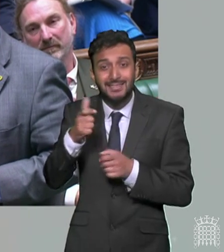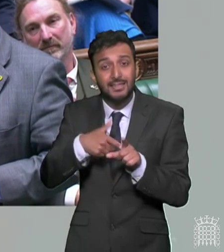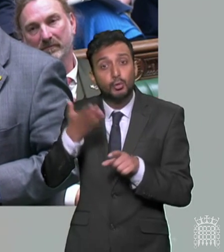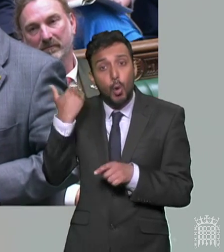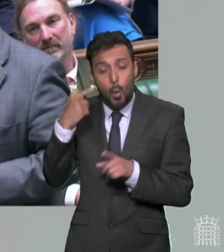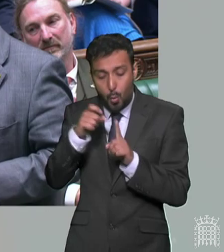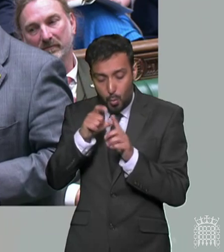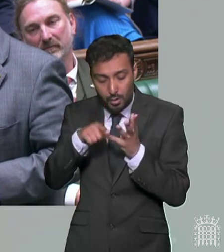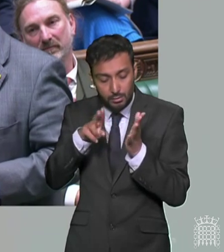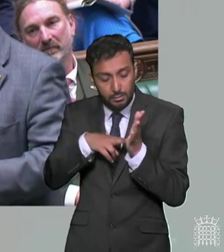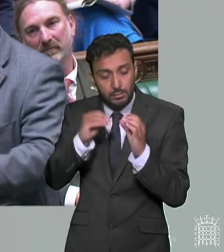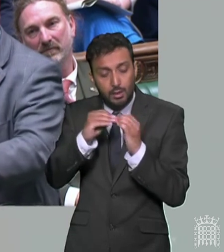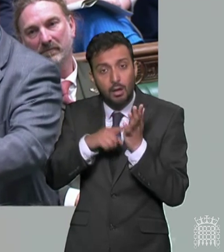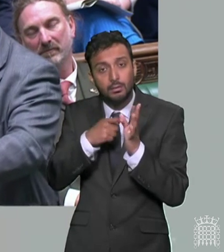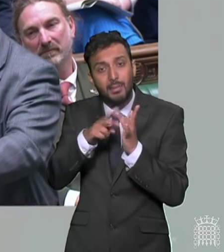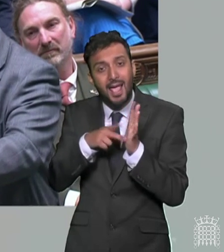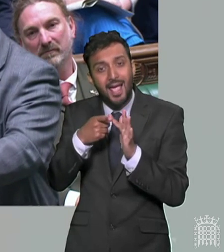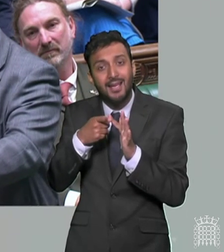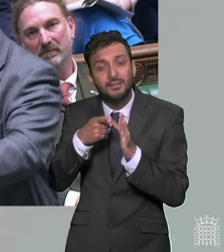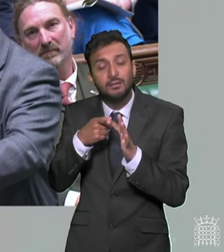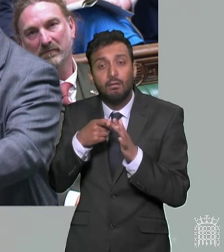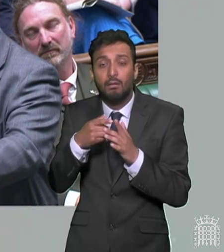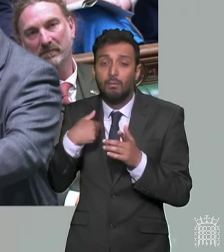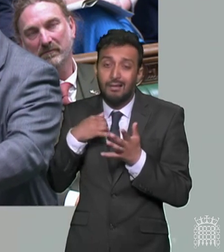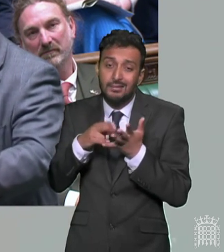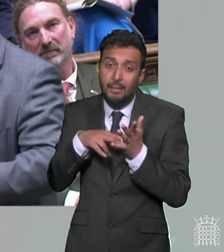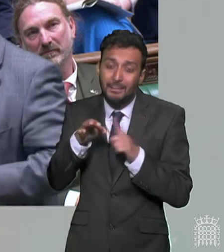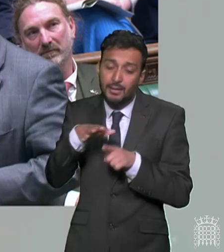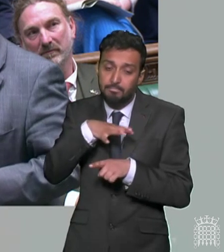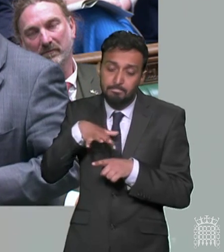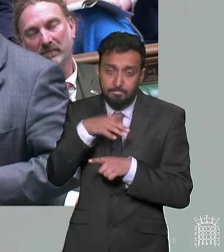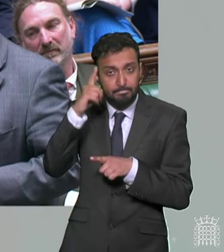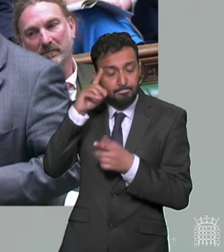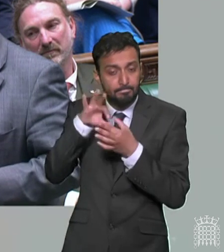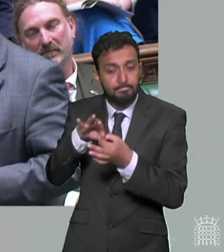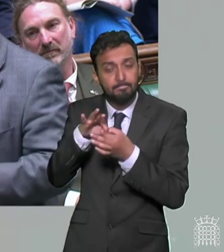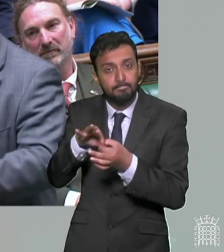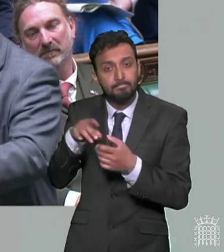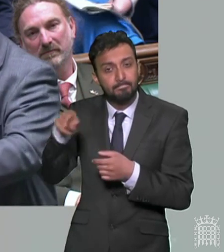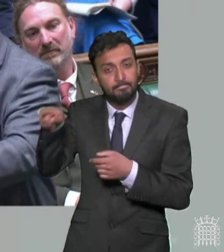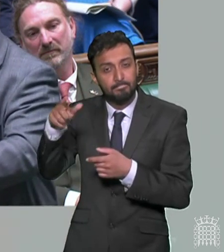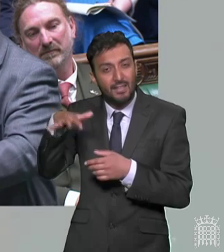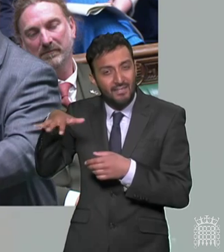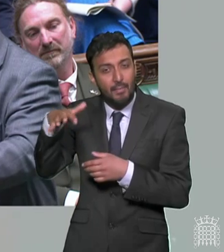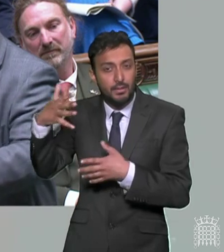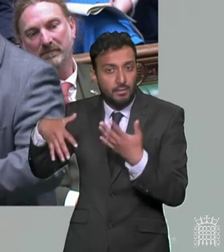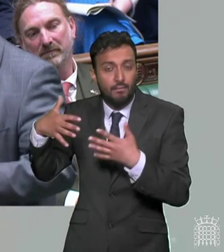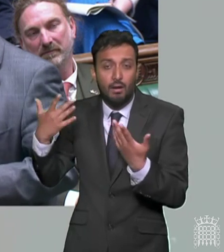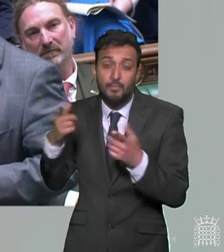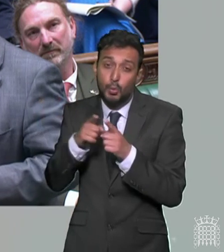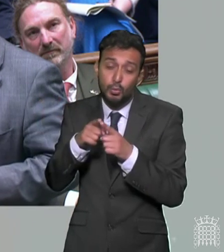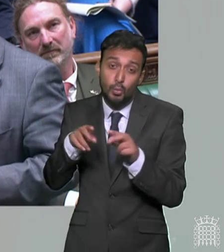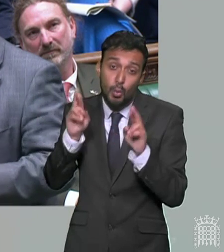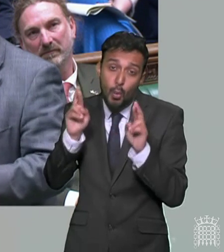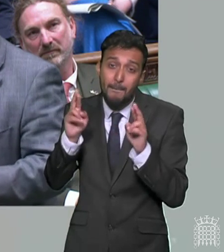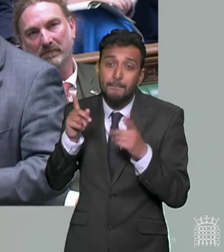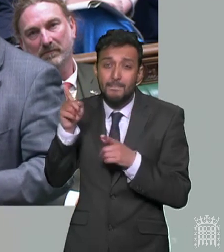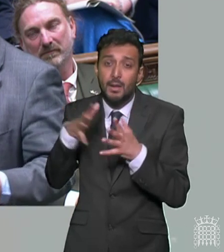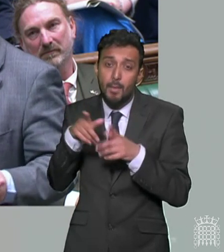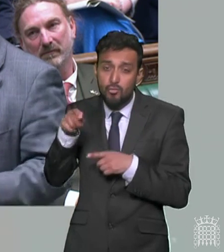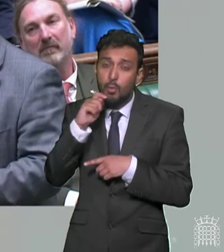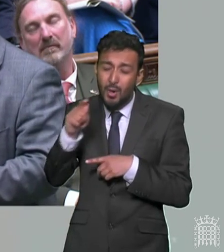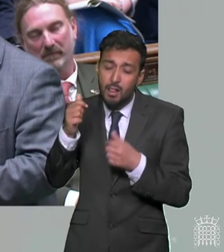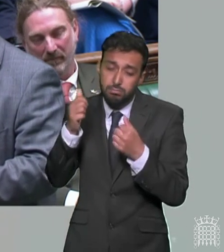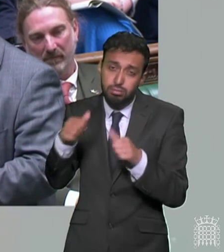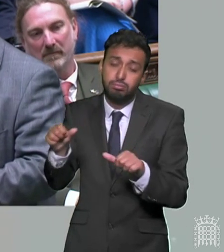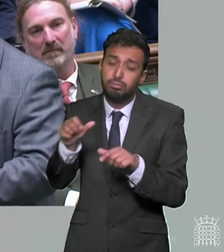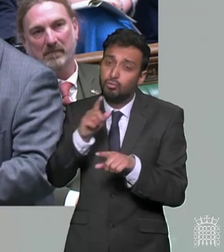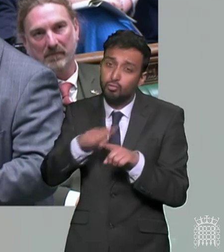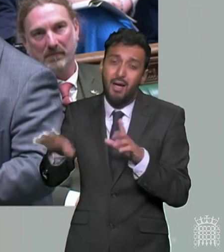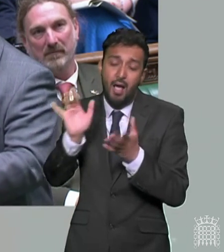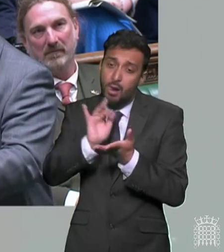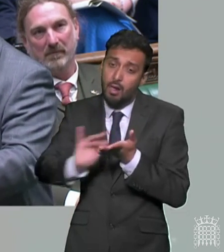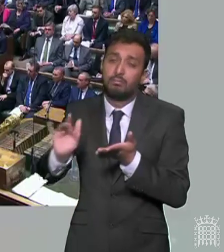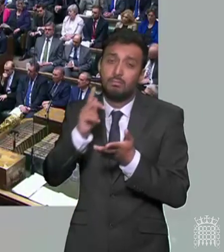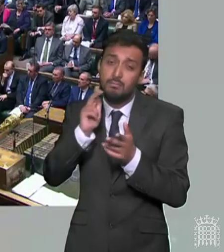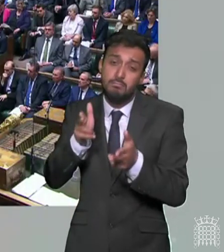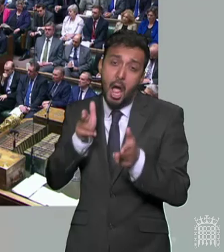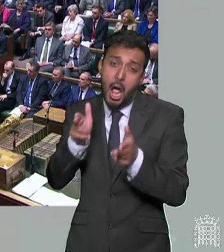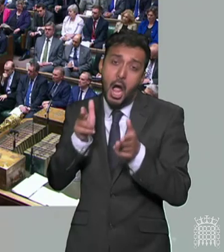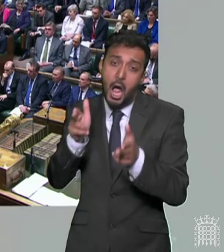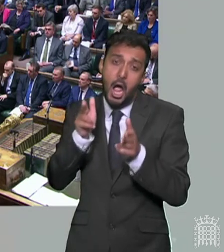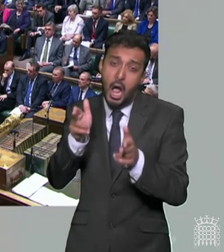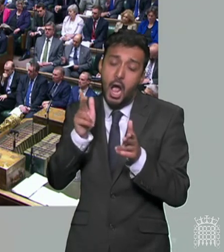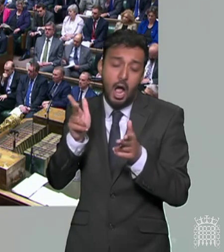The thoughts and prayers of the SNP are with the families suffering today, but we also hope that lawmakers will finally act to bring to an end the scourge of gun violence that plagues the United States.